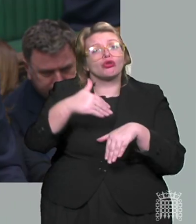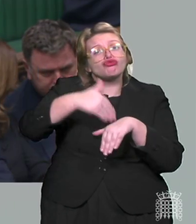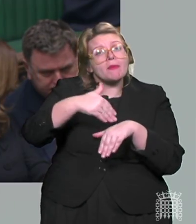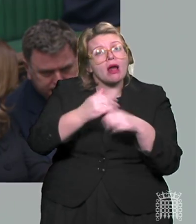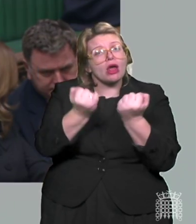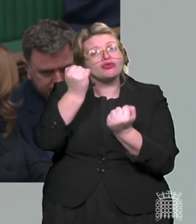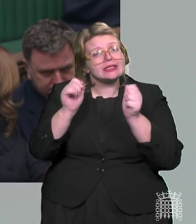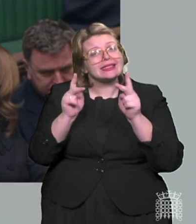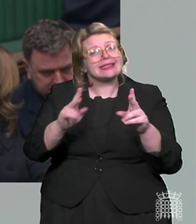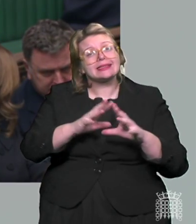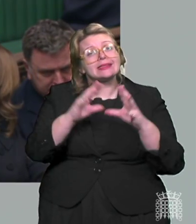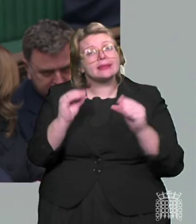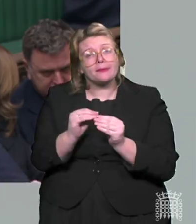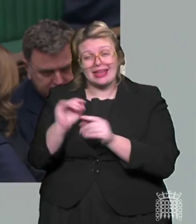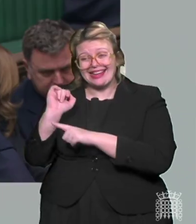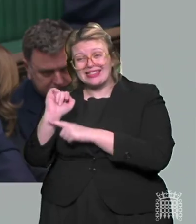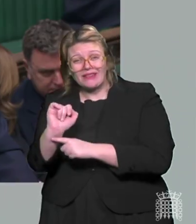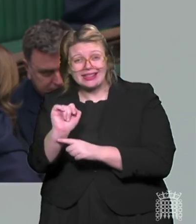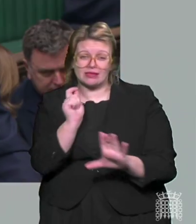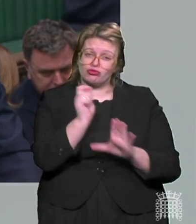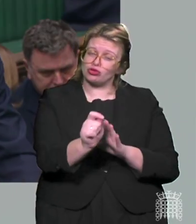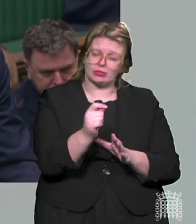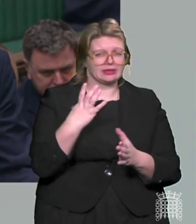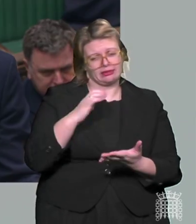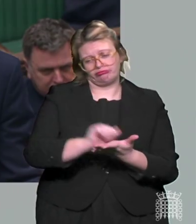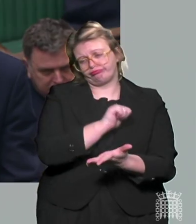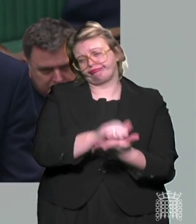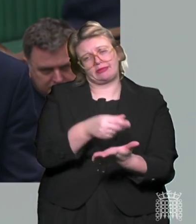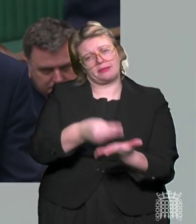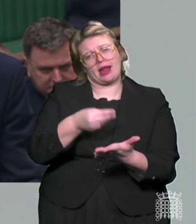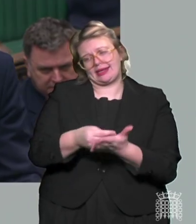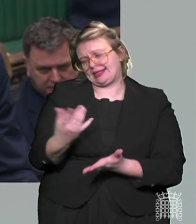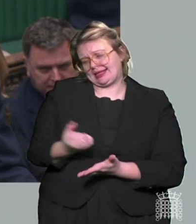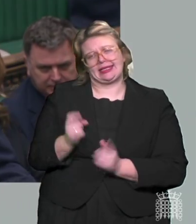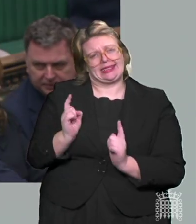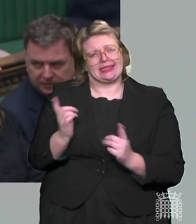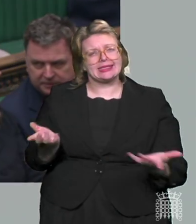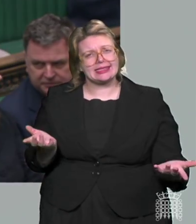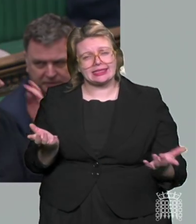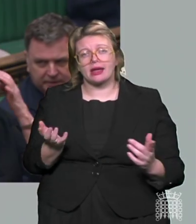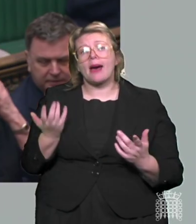On some things, however, we can clearly be less accommodating. The rule of law is absolutely a thread that runs through the legal advice provided by the holders of this office.